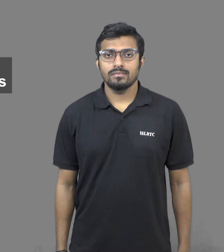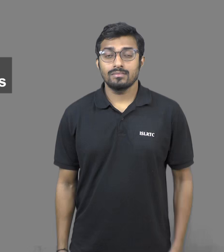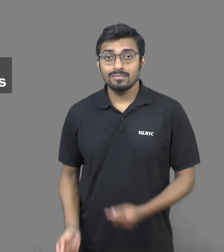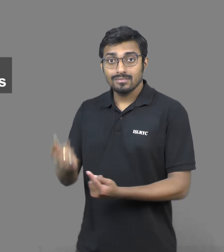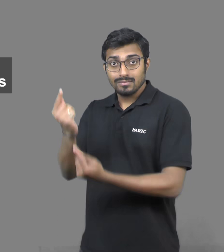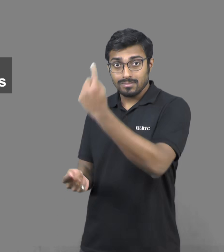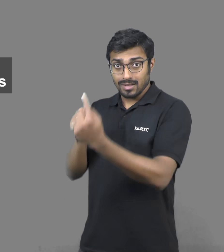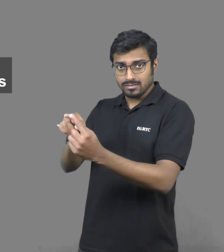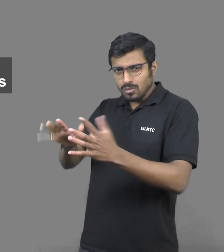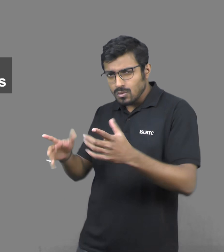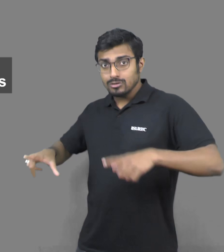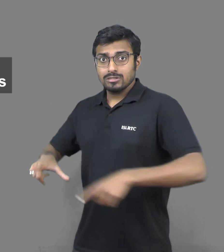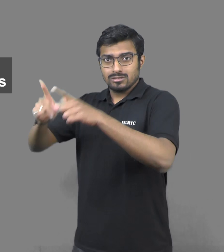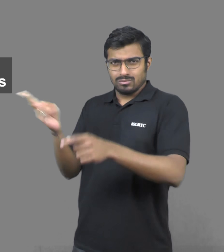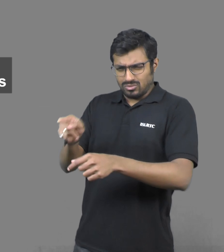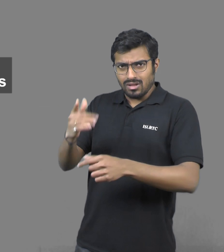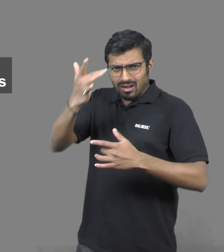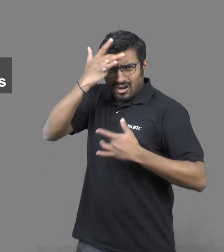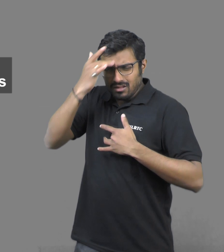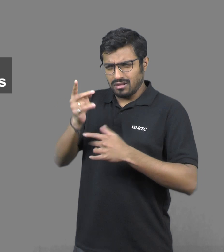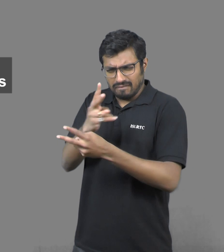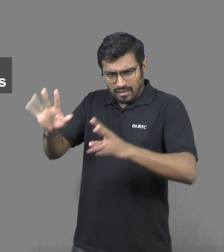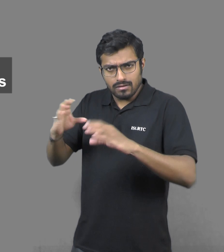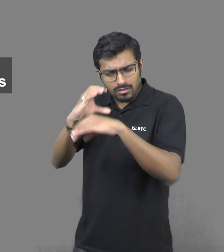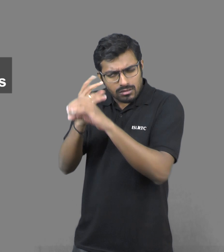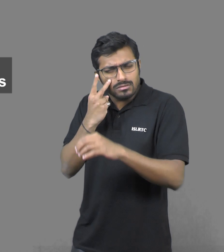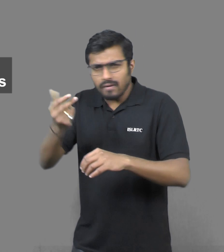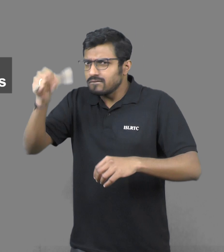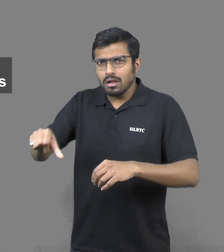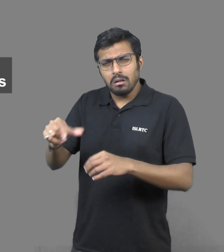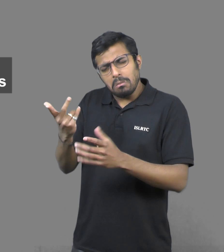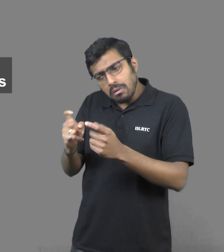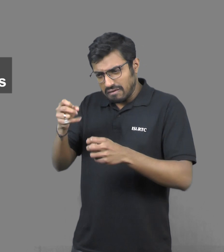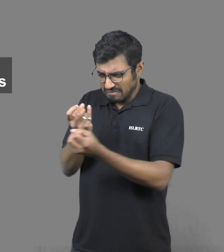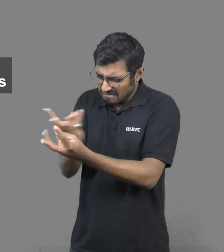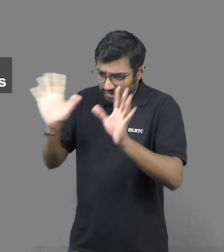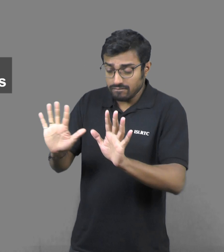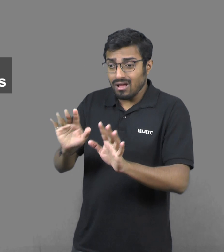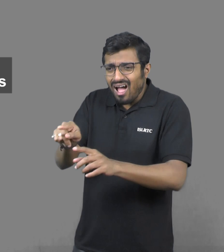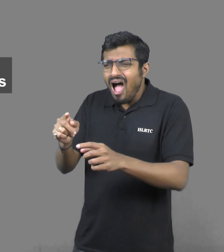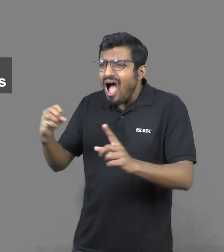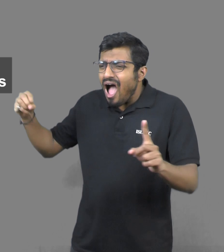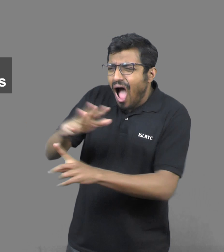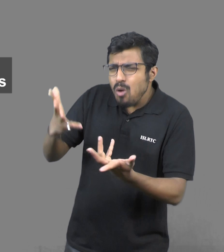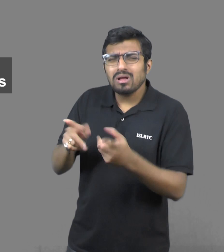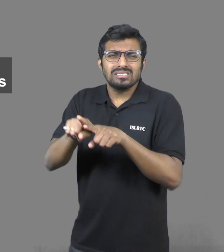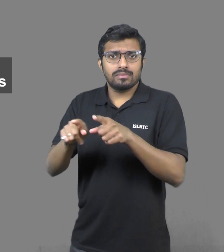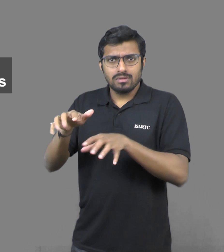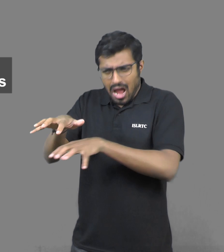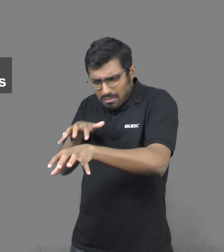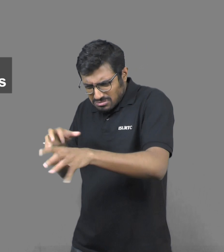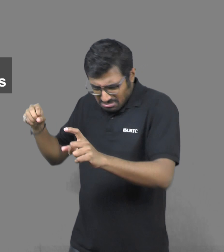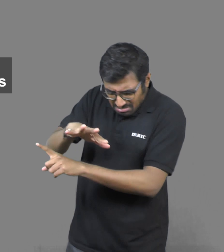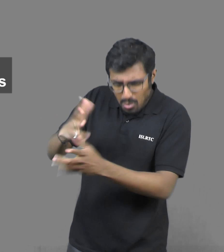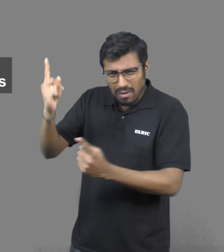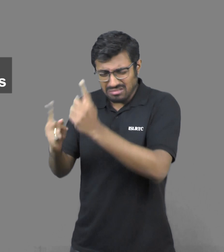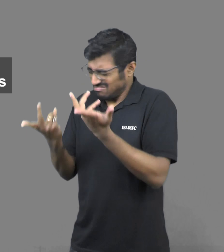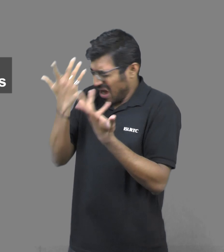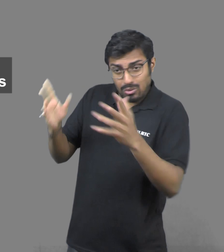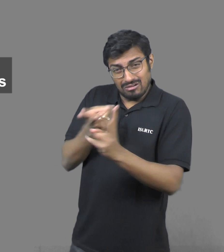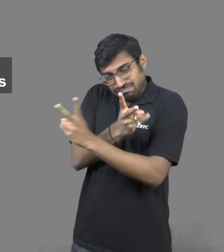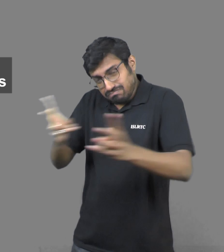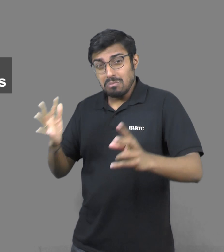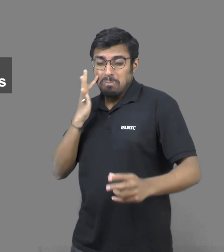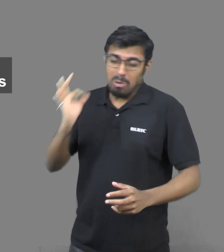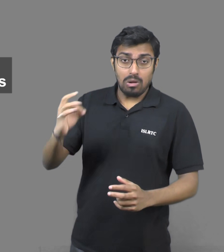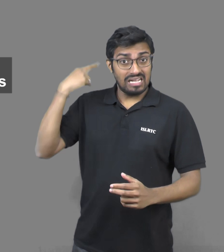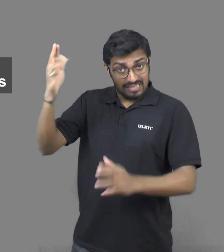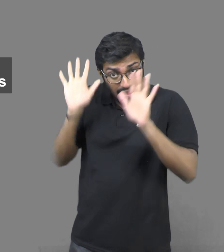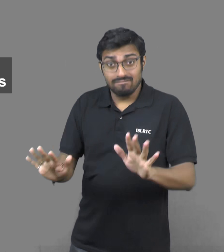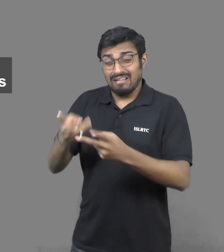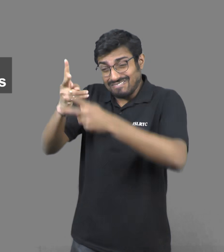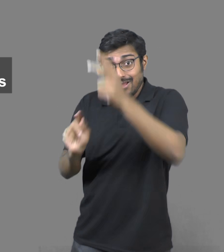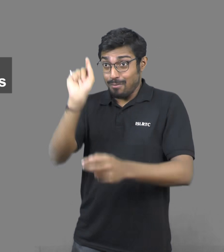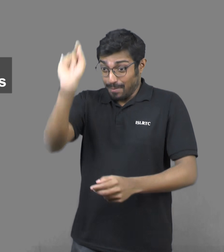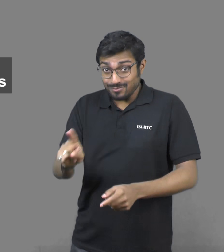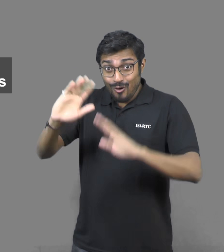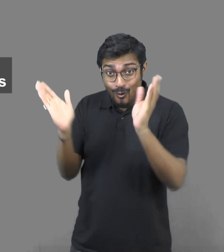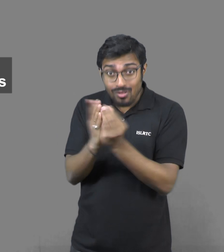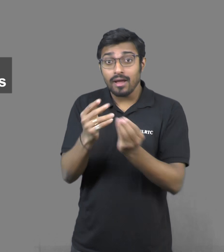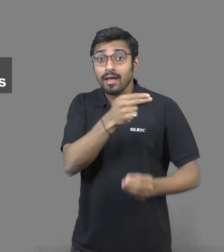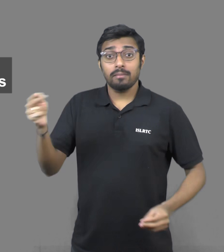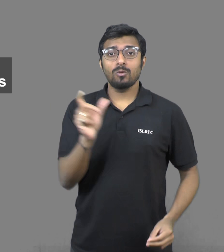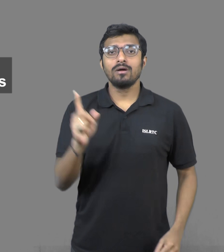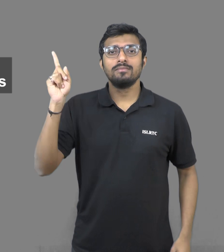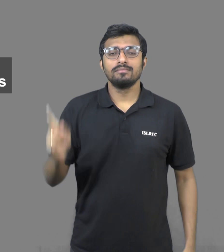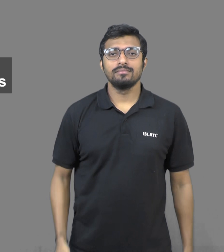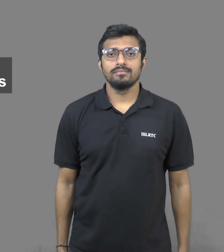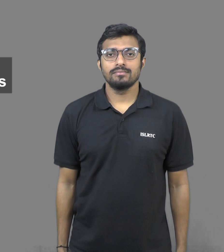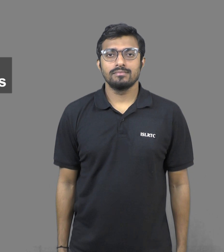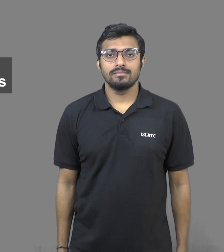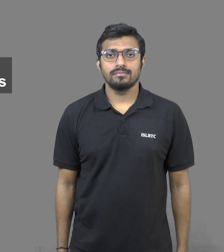On the Basis of Major Causal Agents